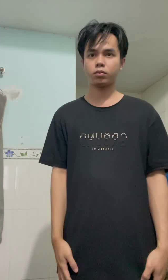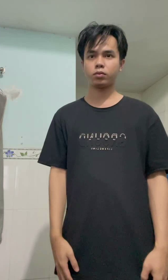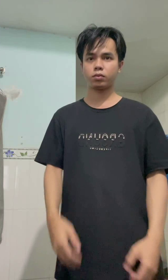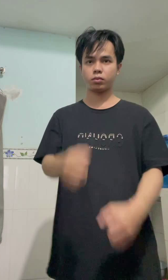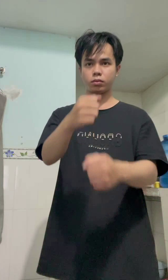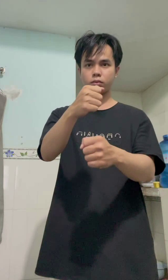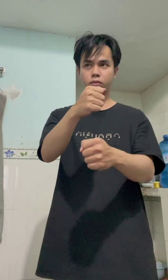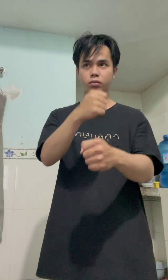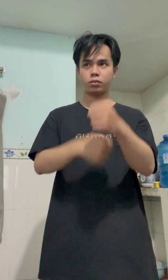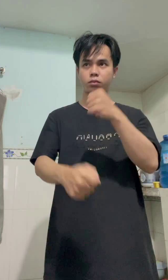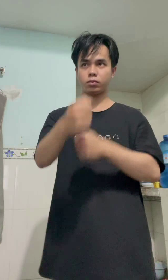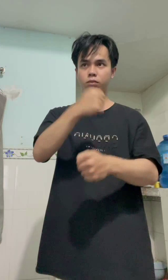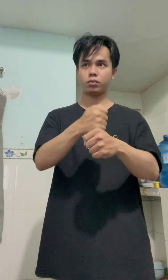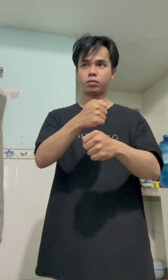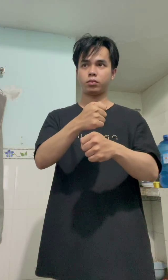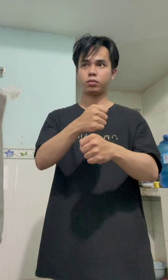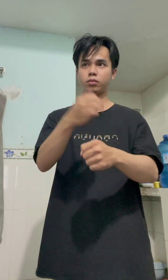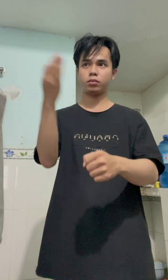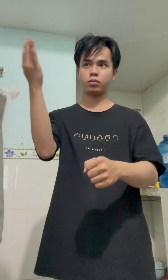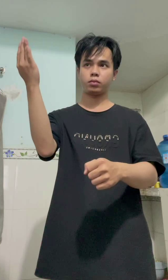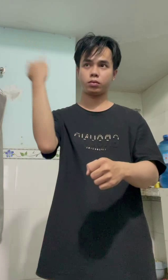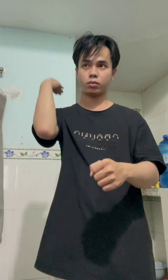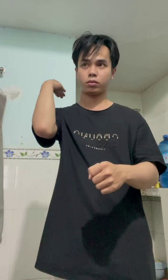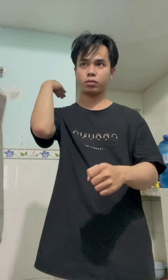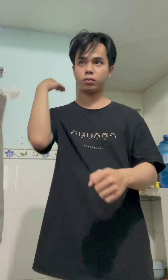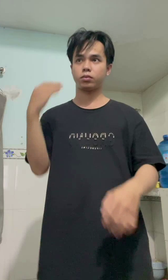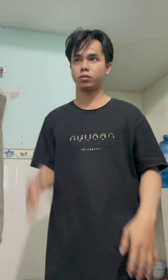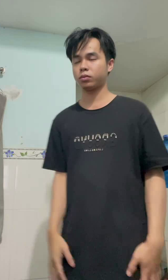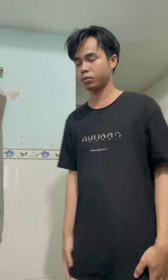nam truoc